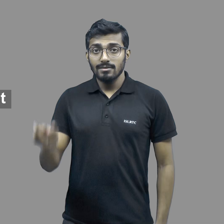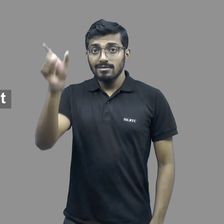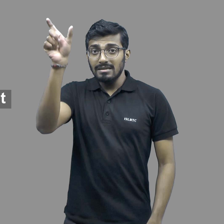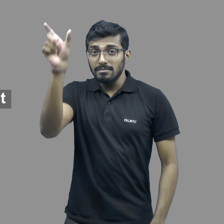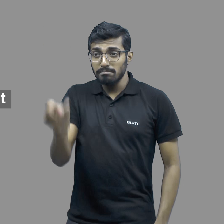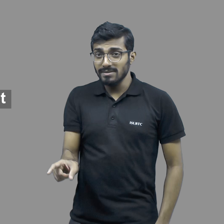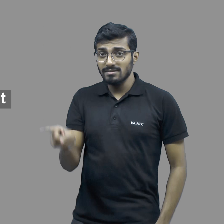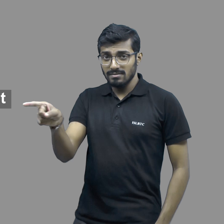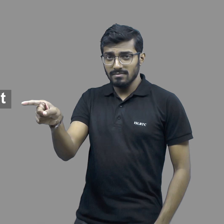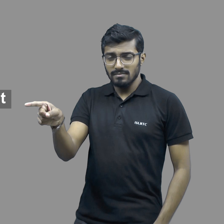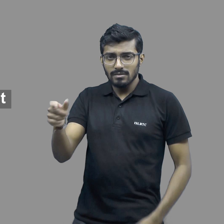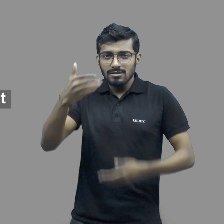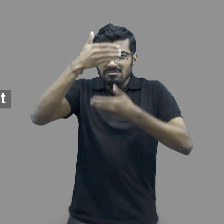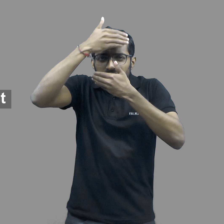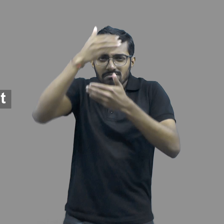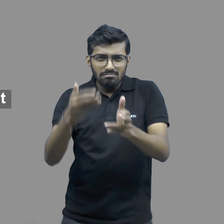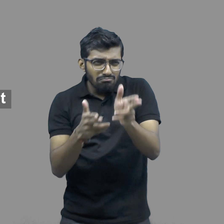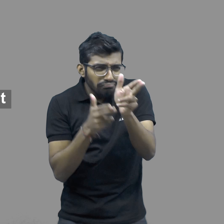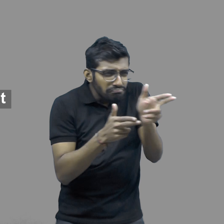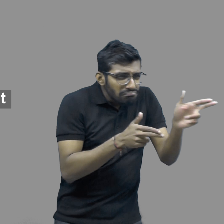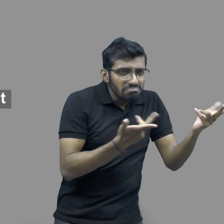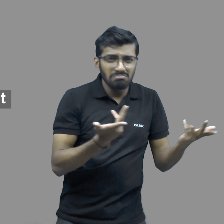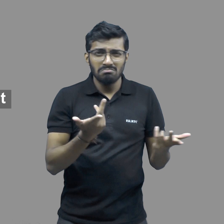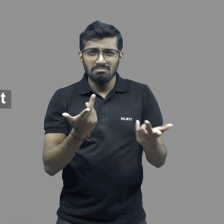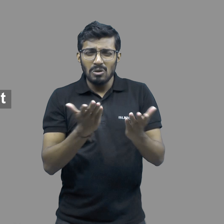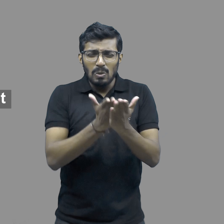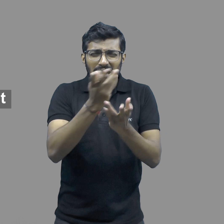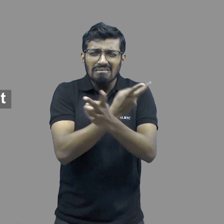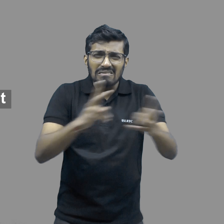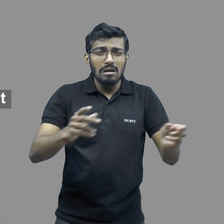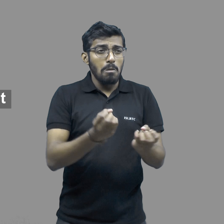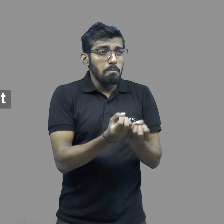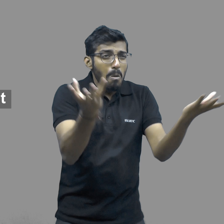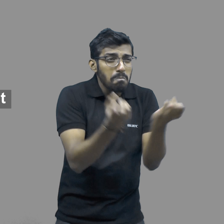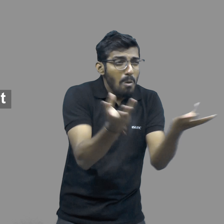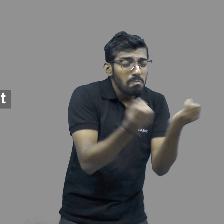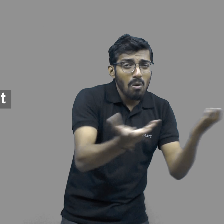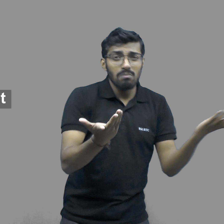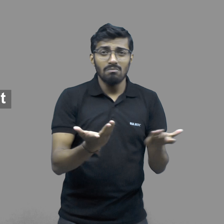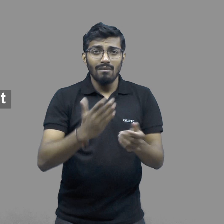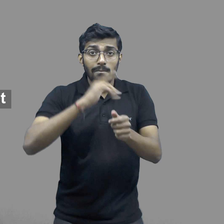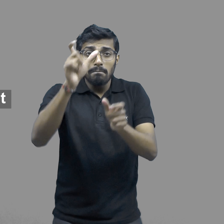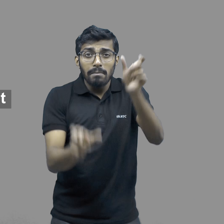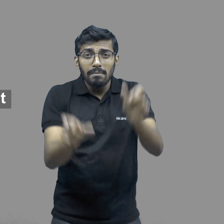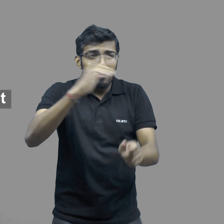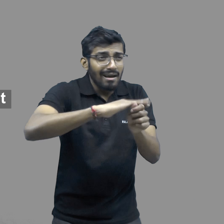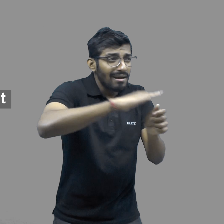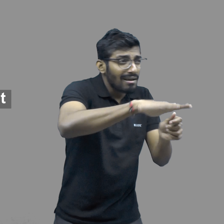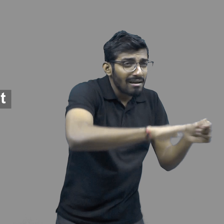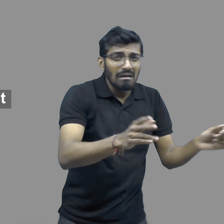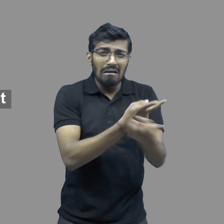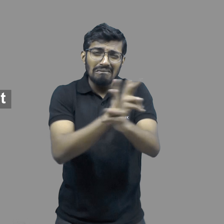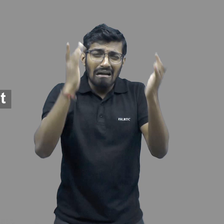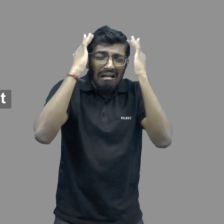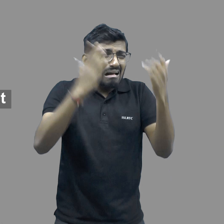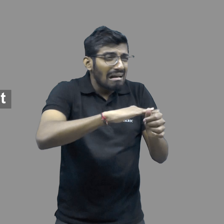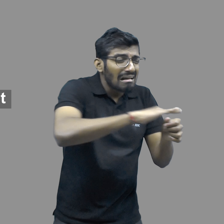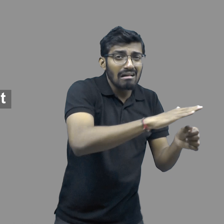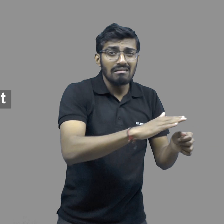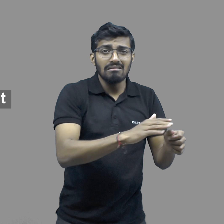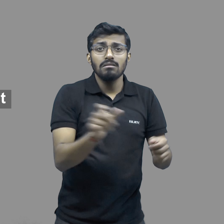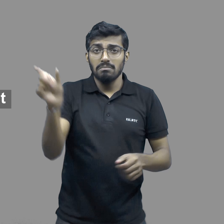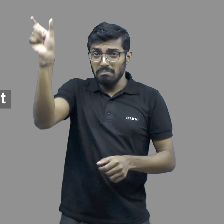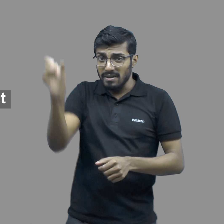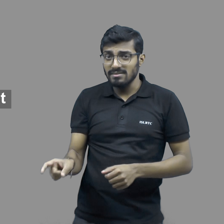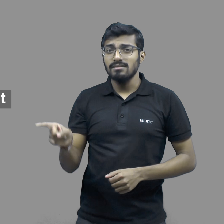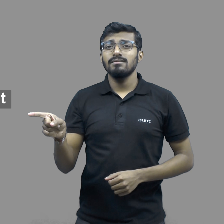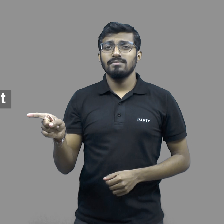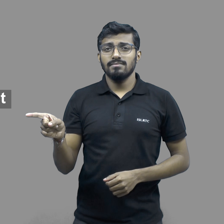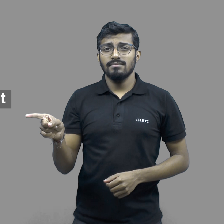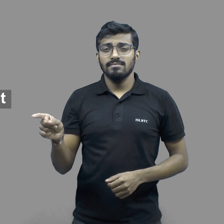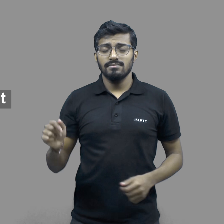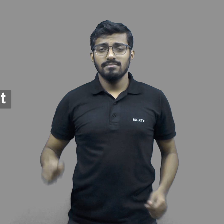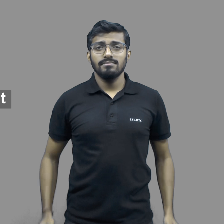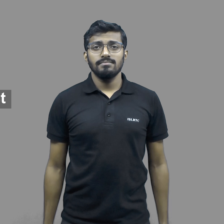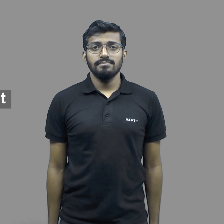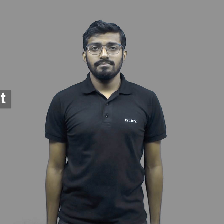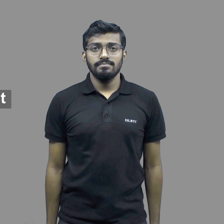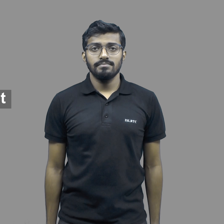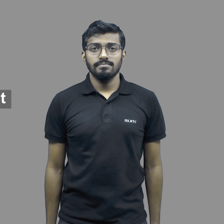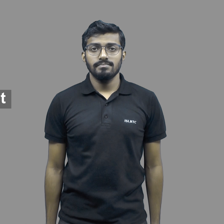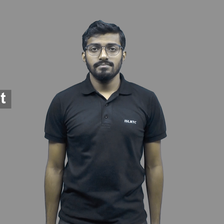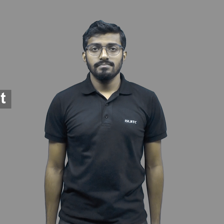Terrorist